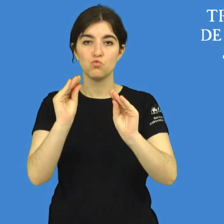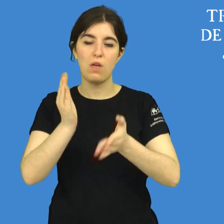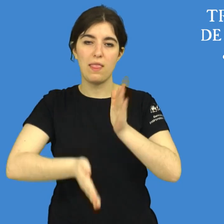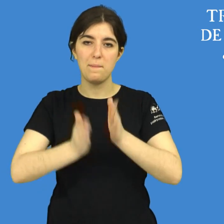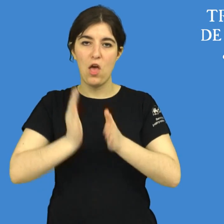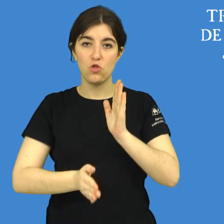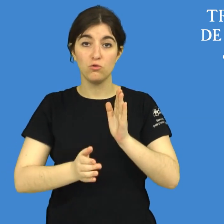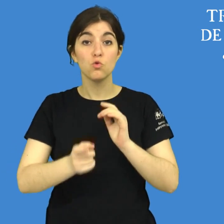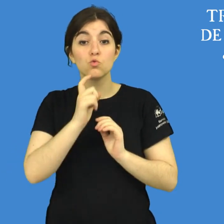terapia